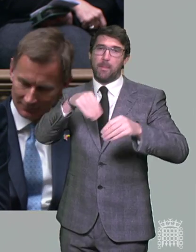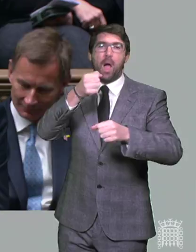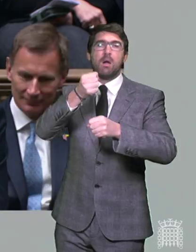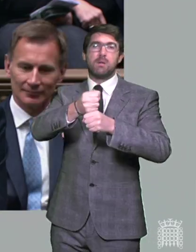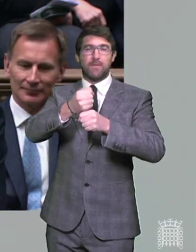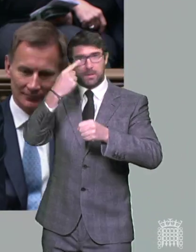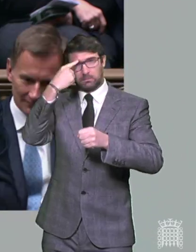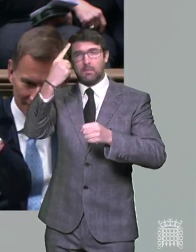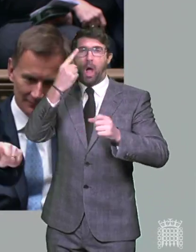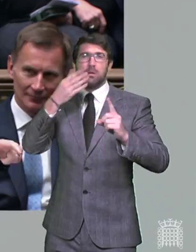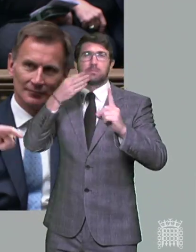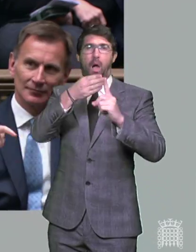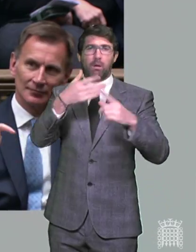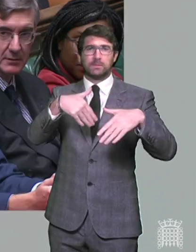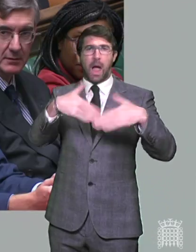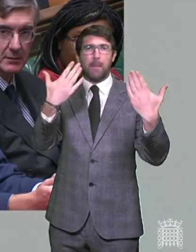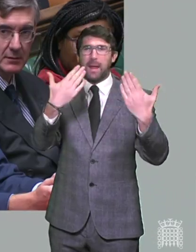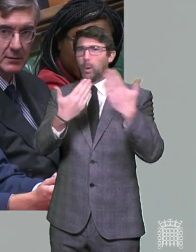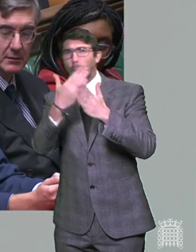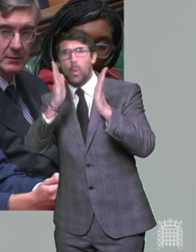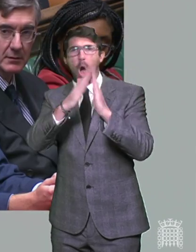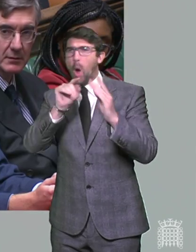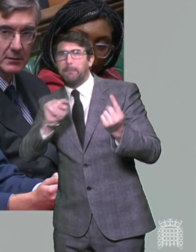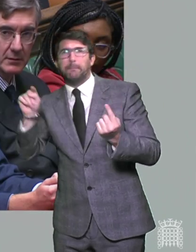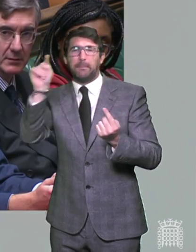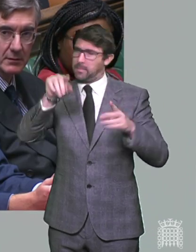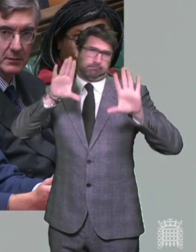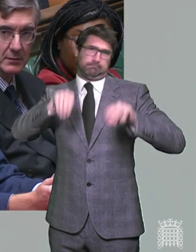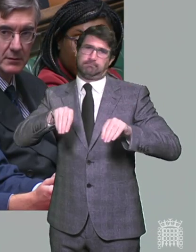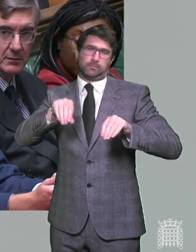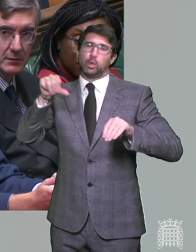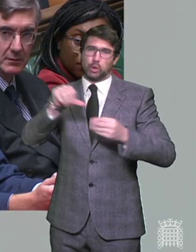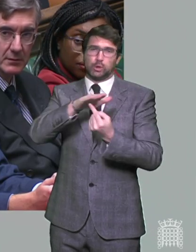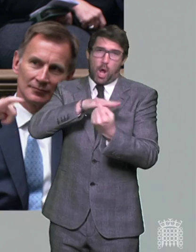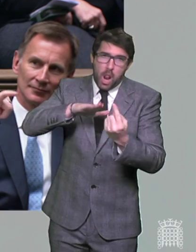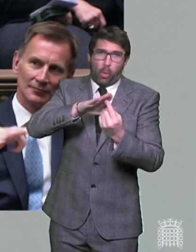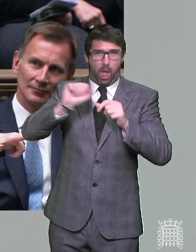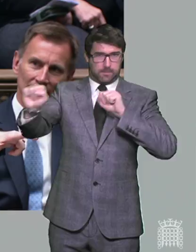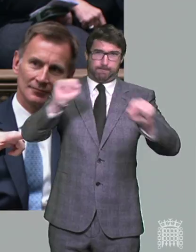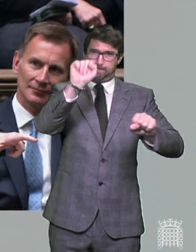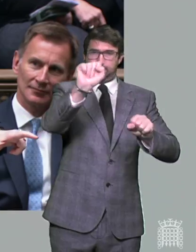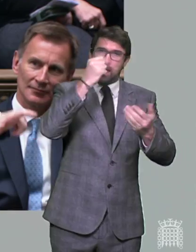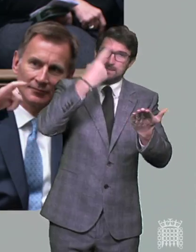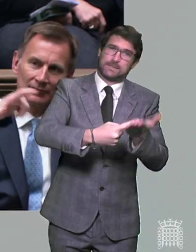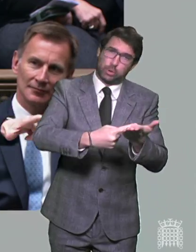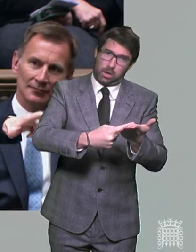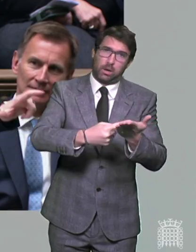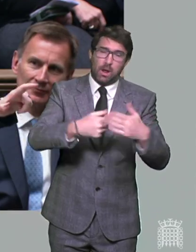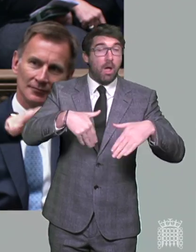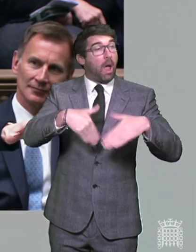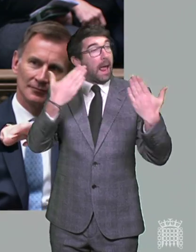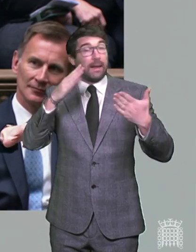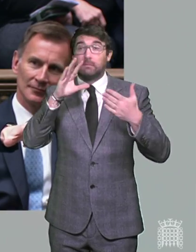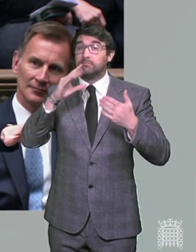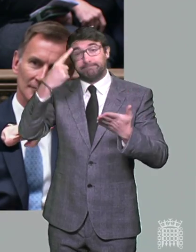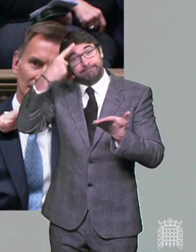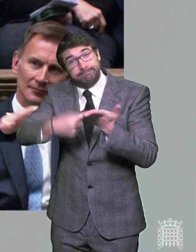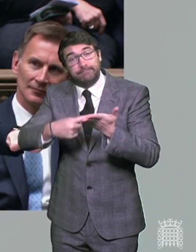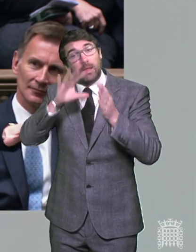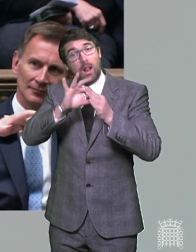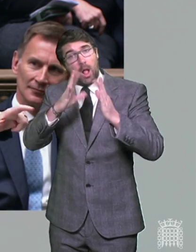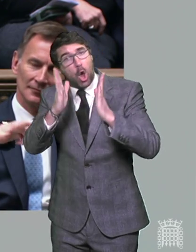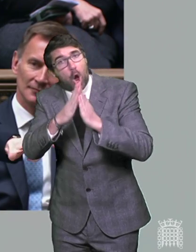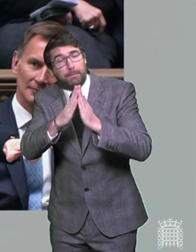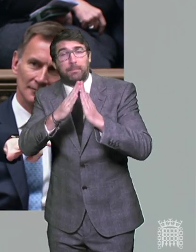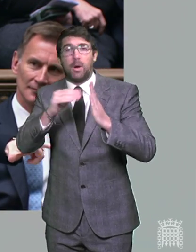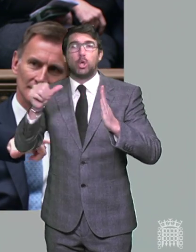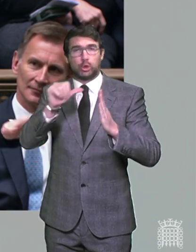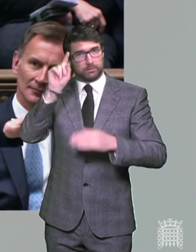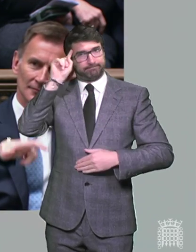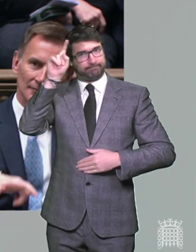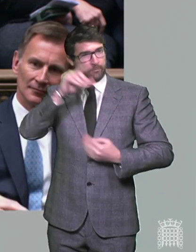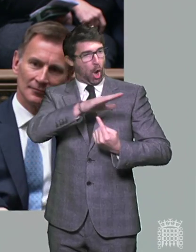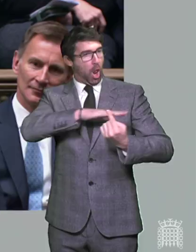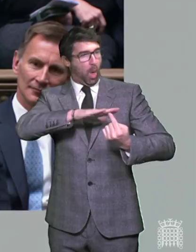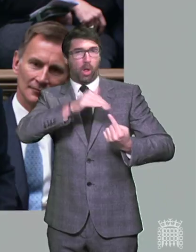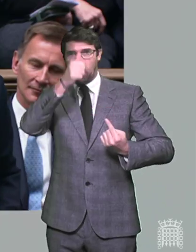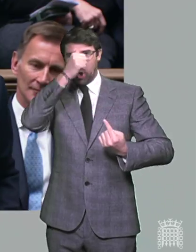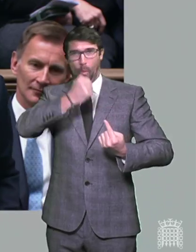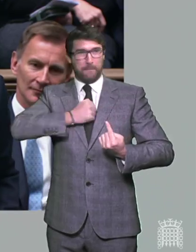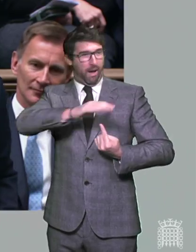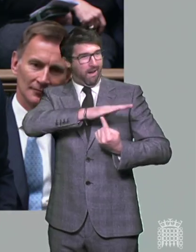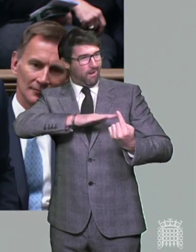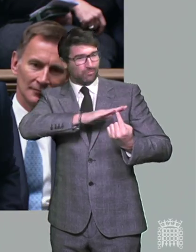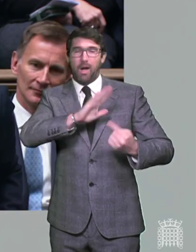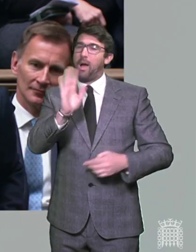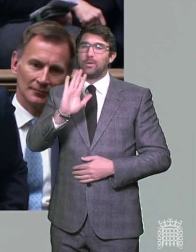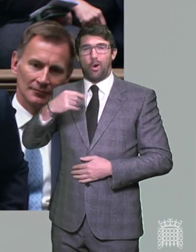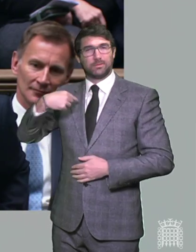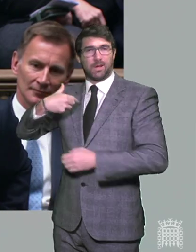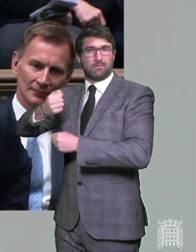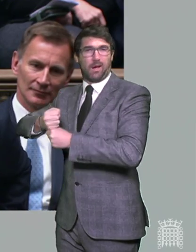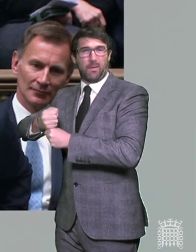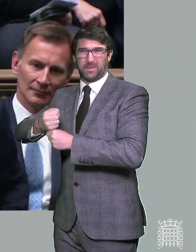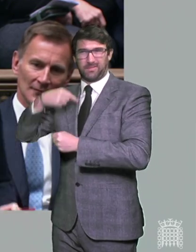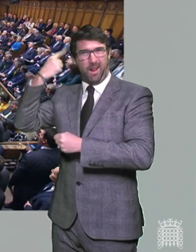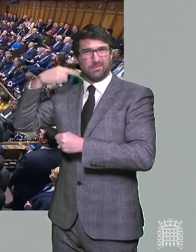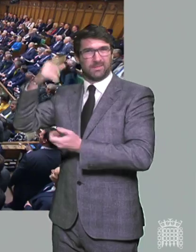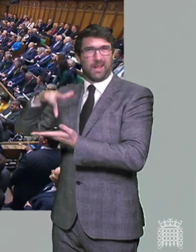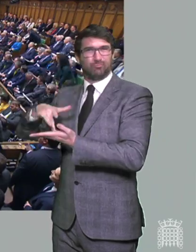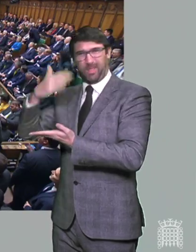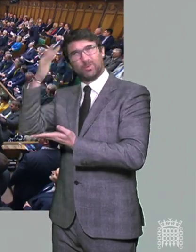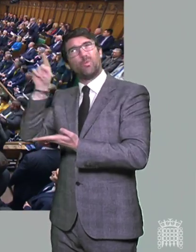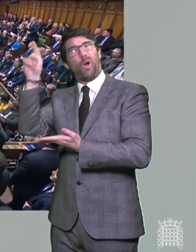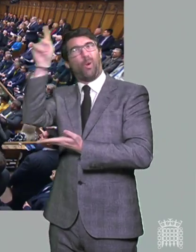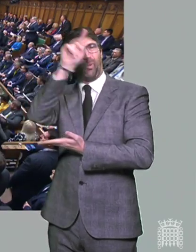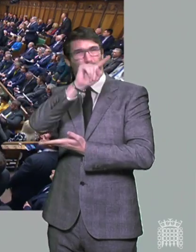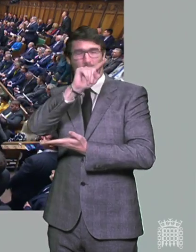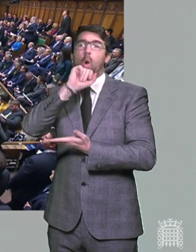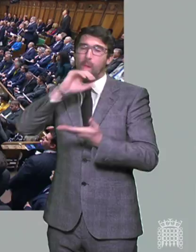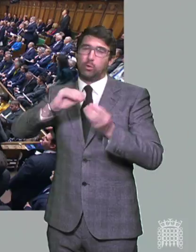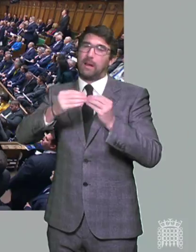We want decisions about homes and infrastructure to be driven by local people, not by Whitehall, and that is why we are setting up new, locally driven investment zones.